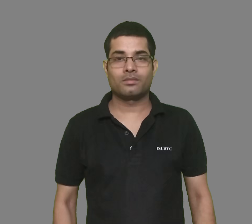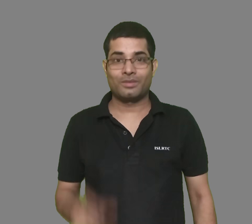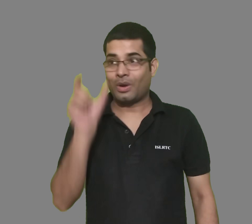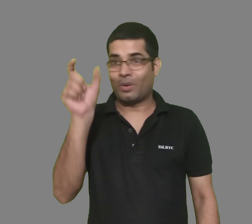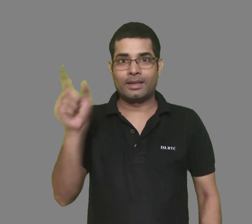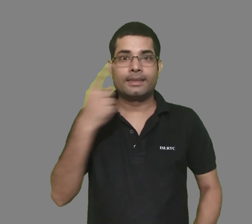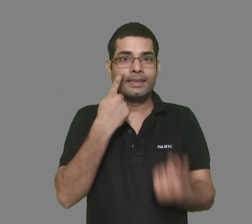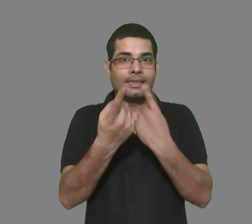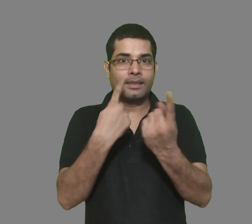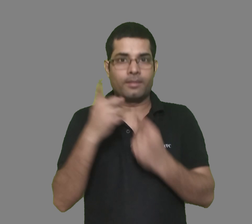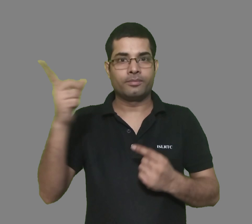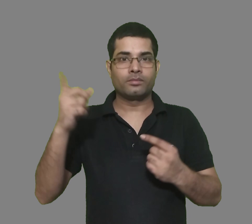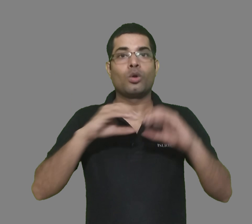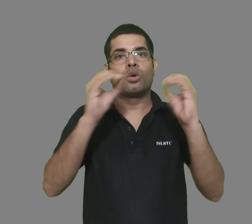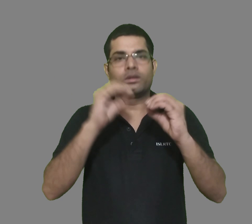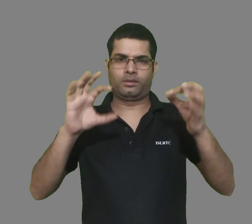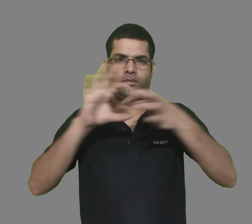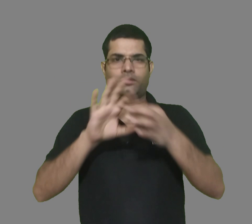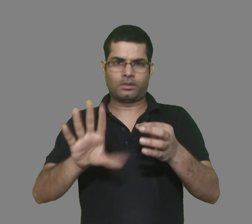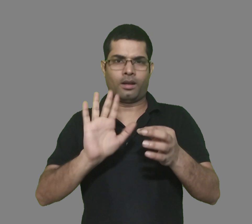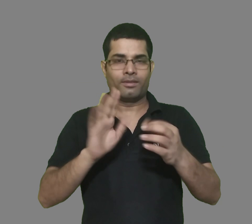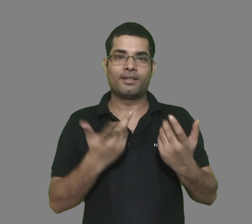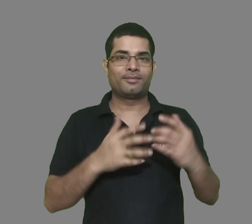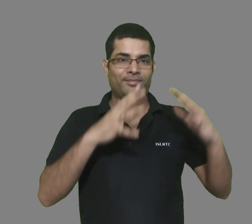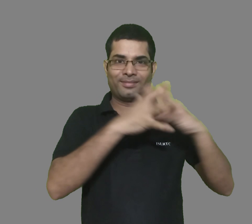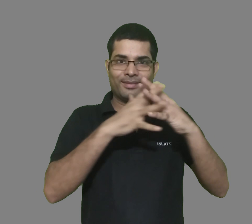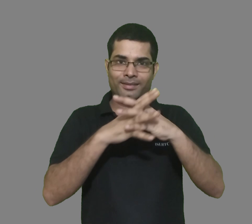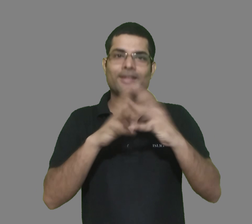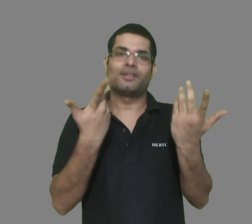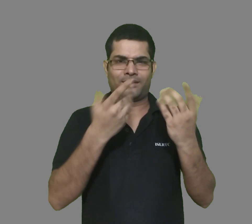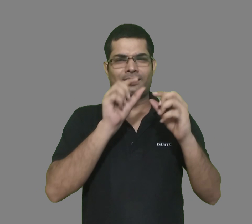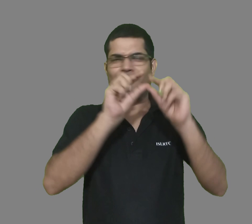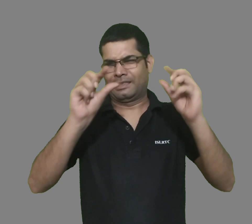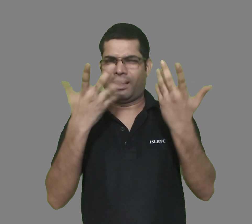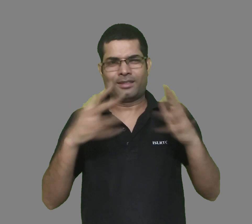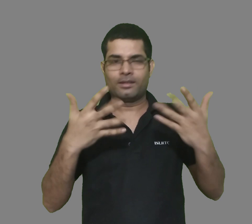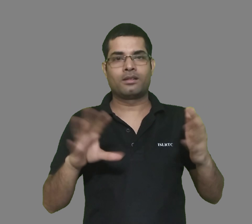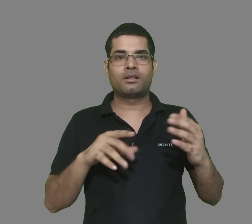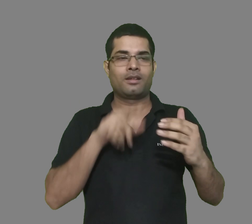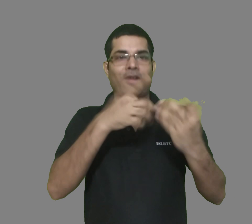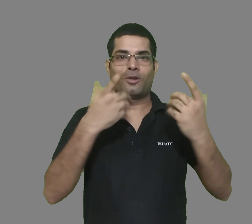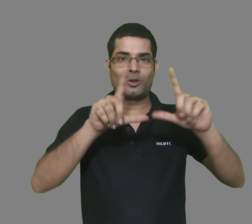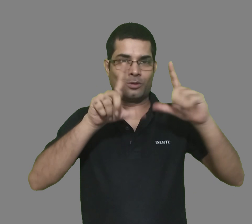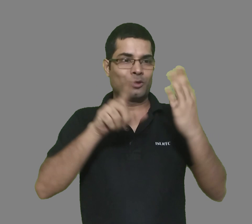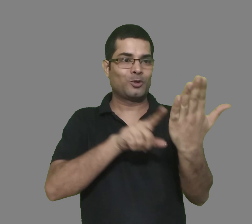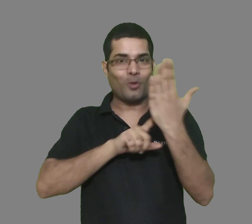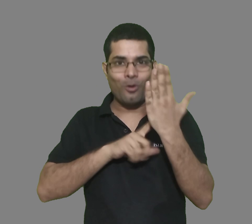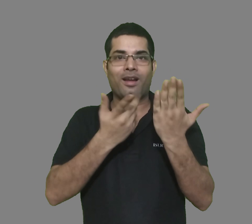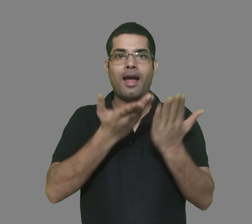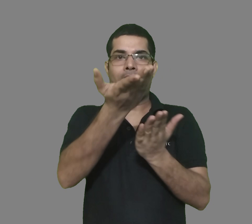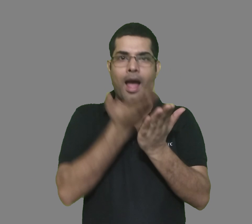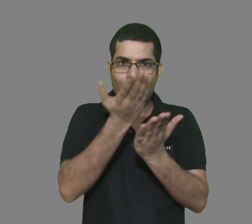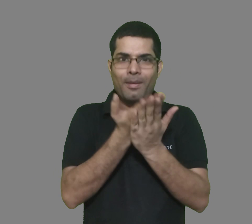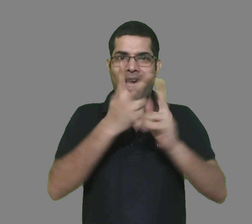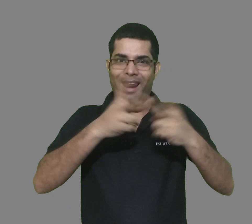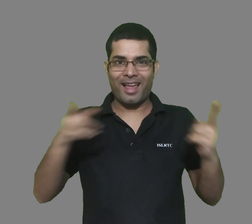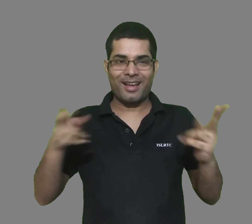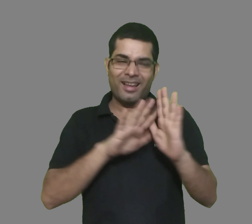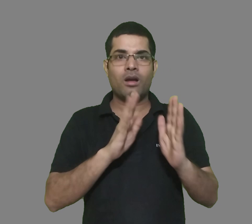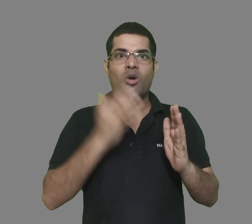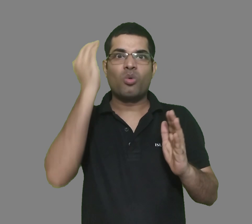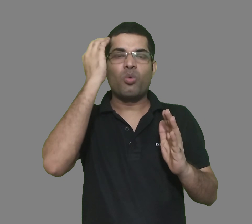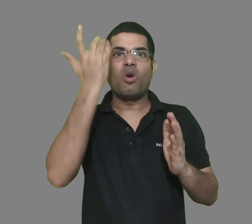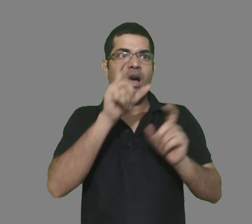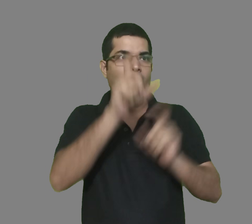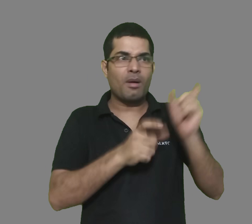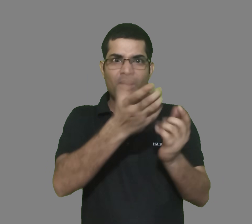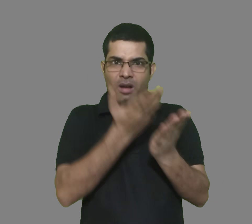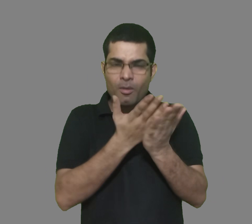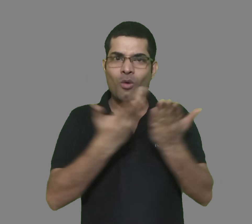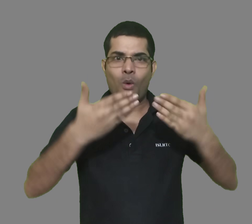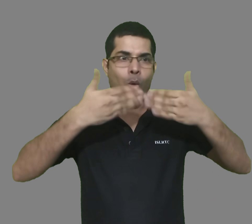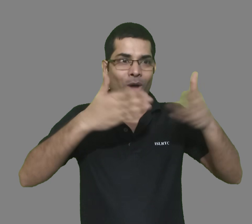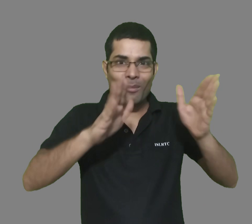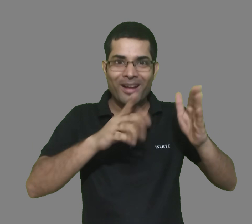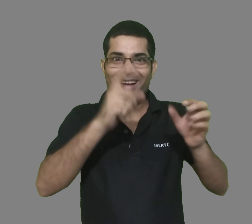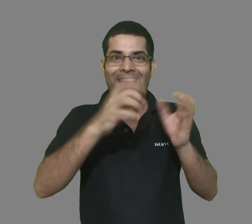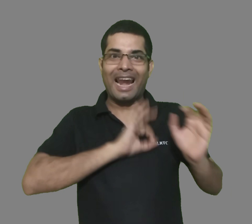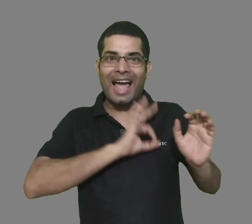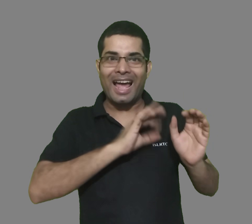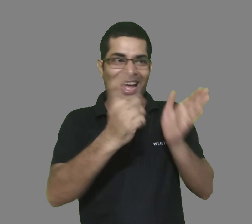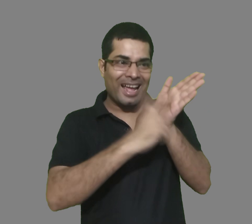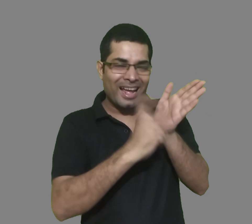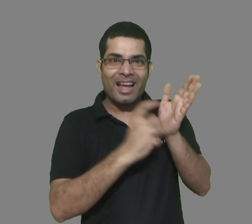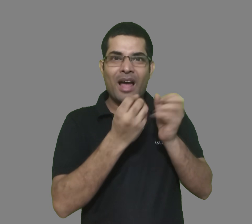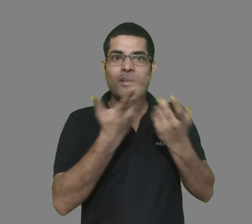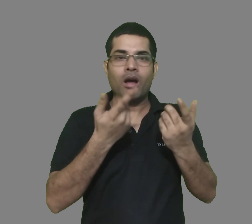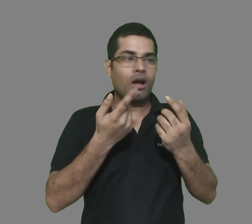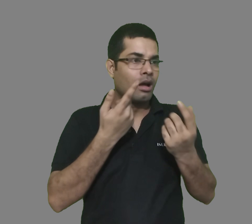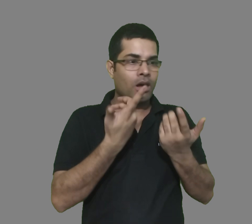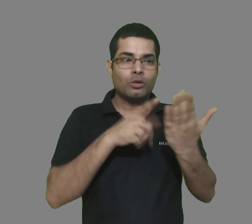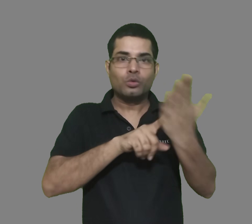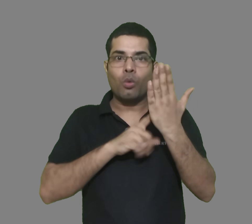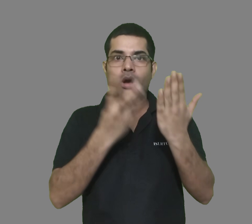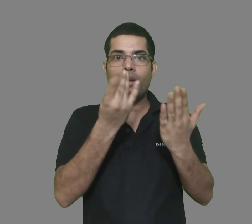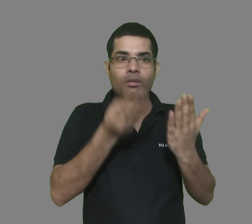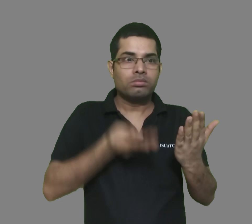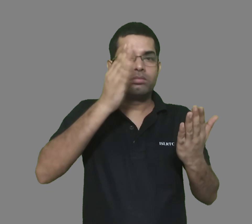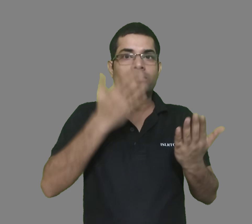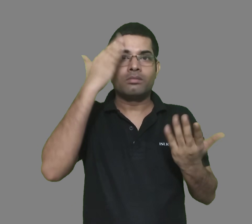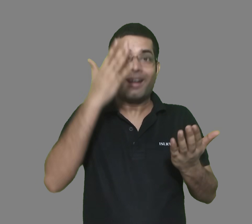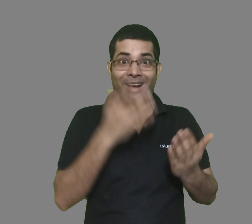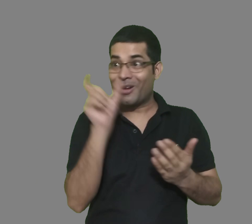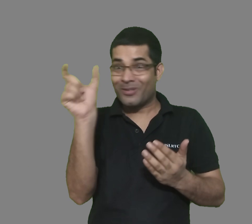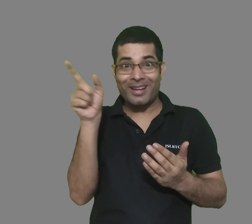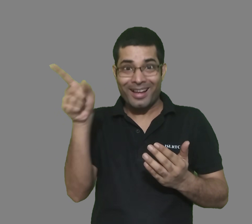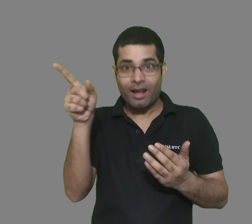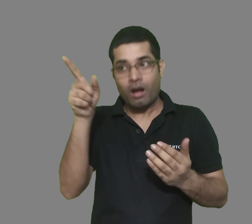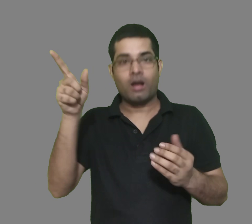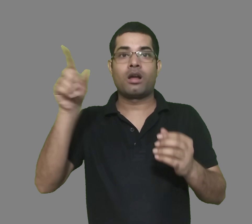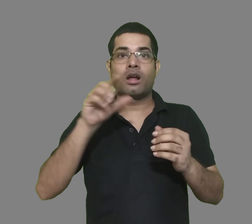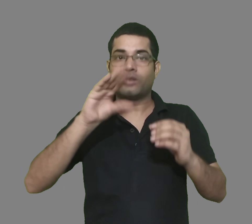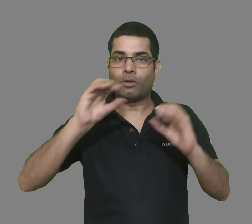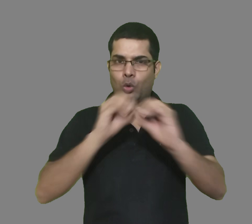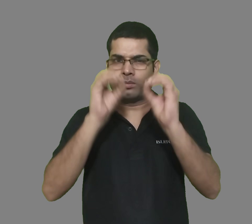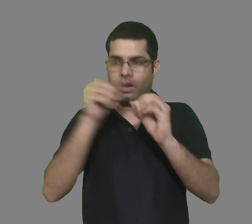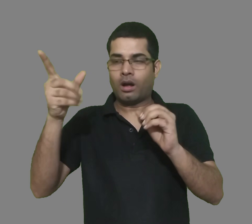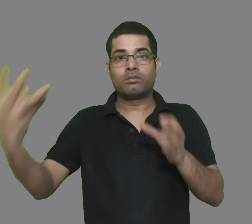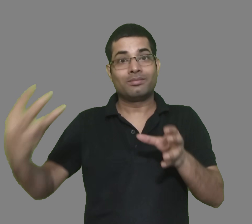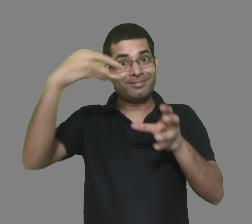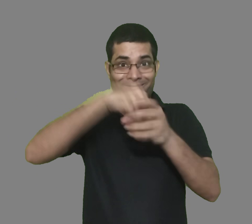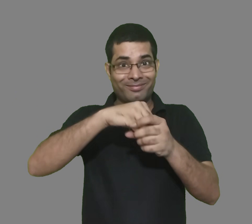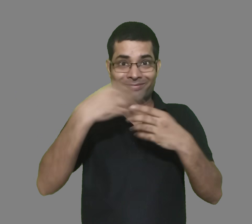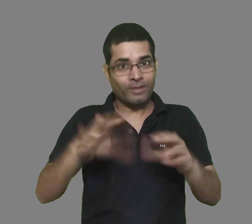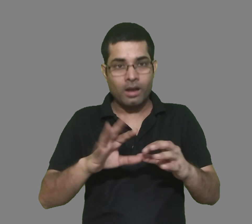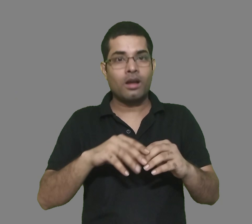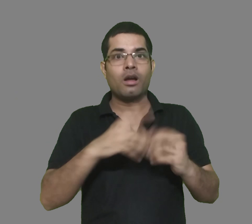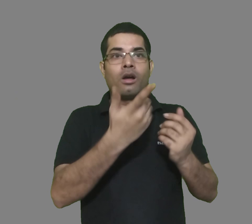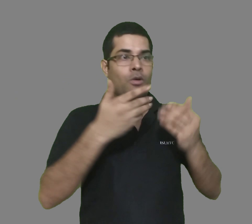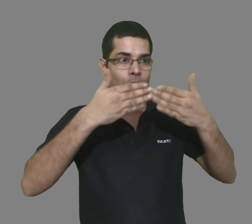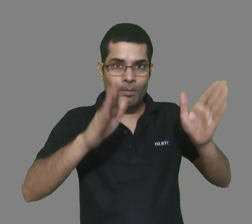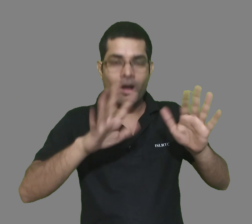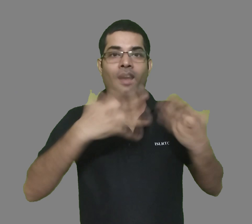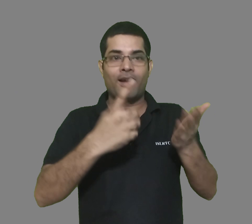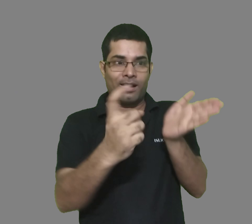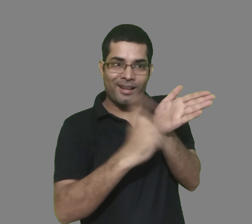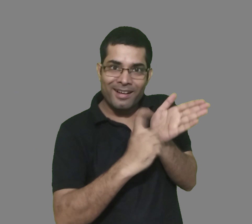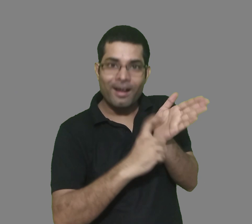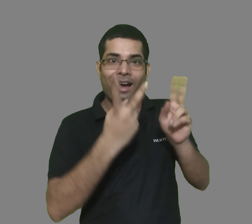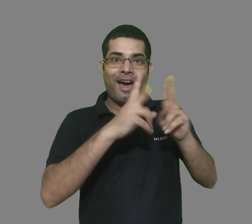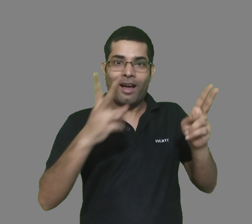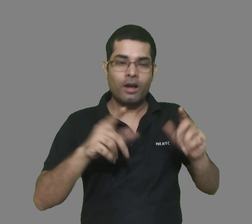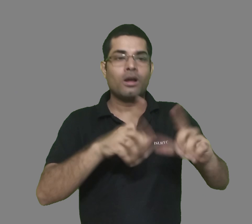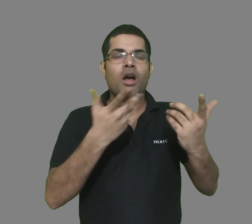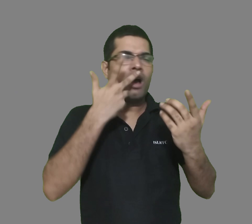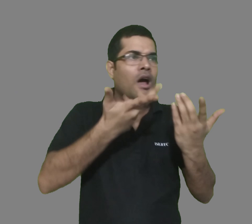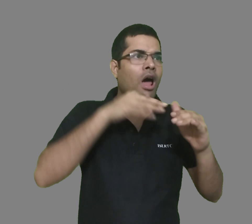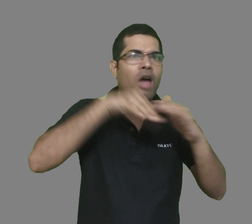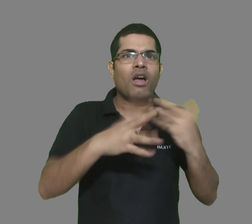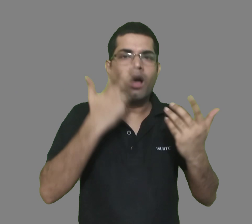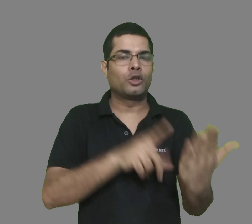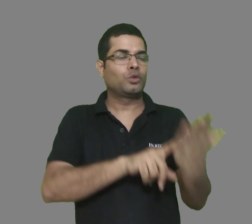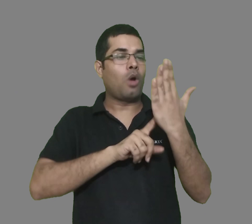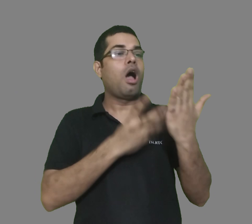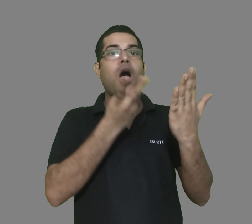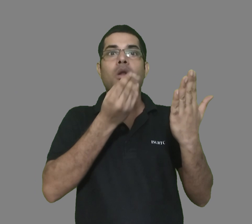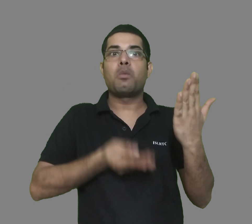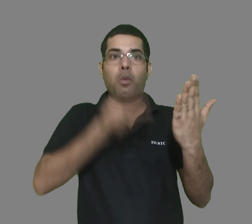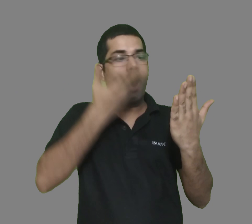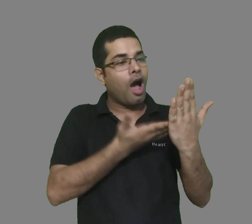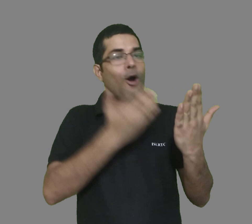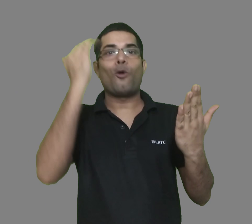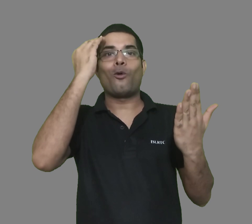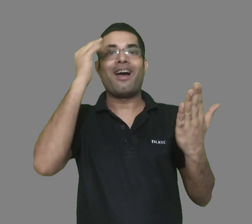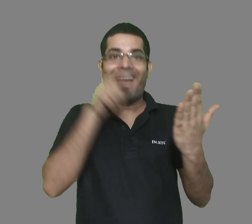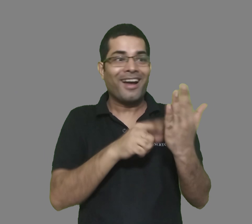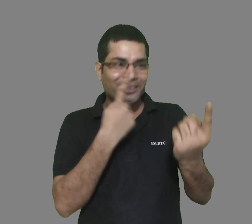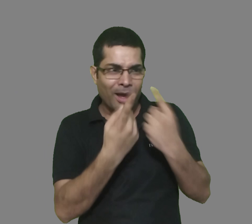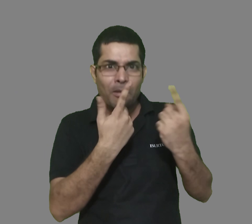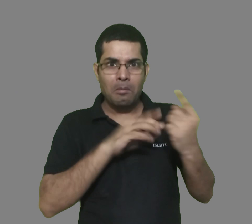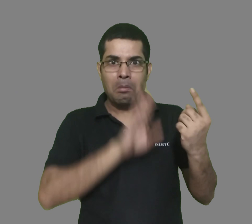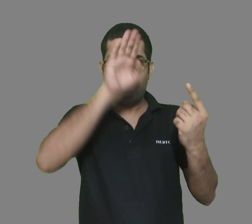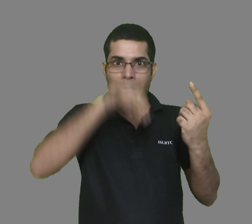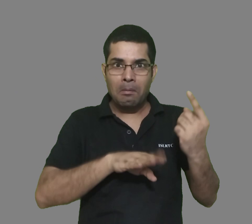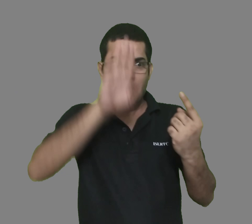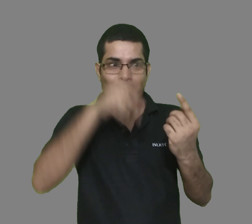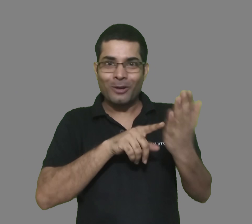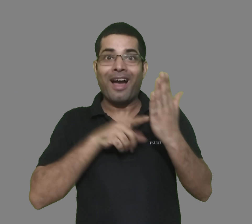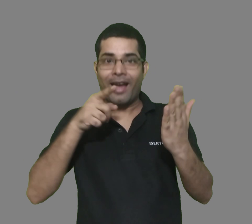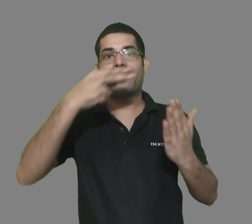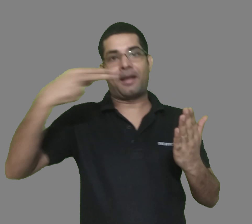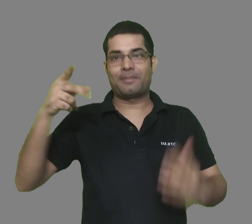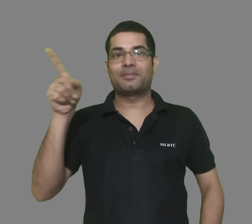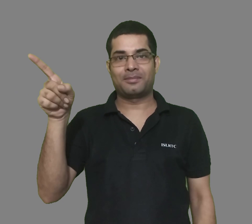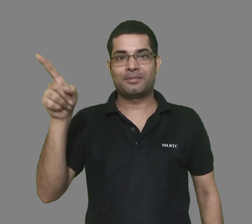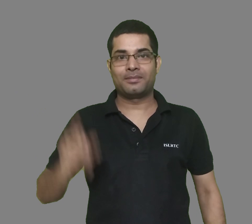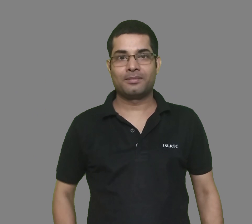Analytics